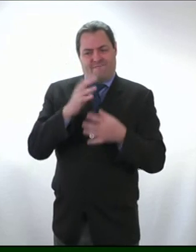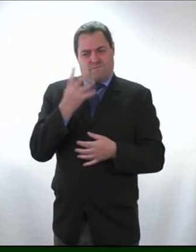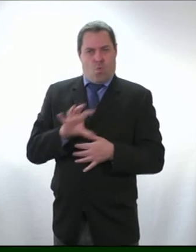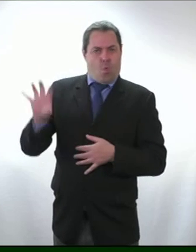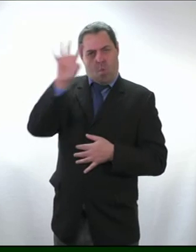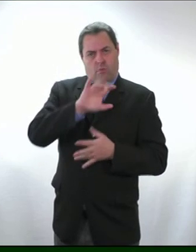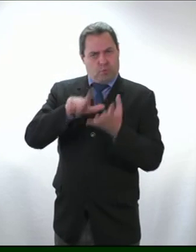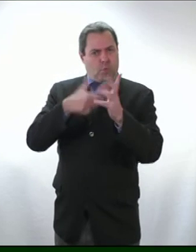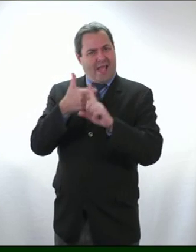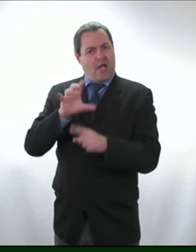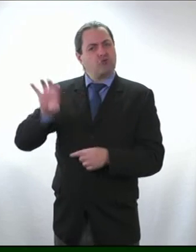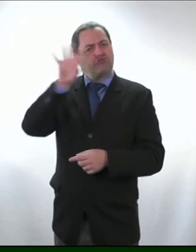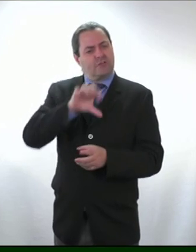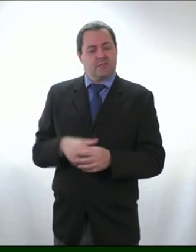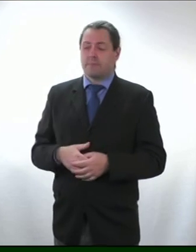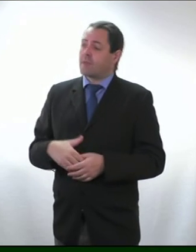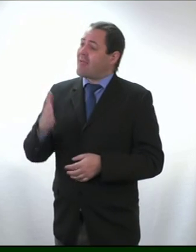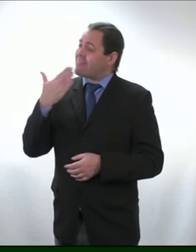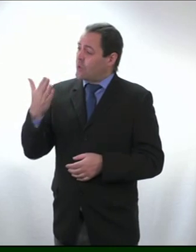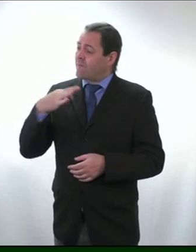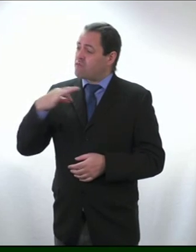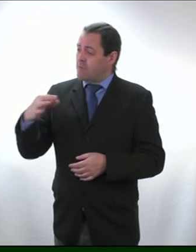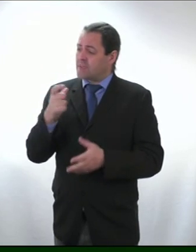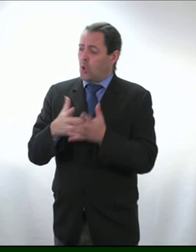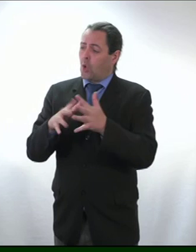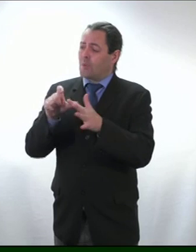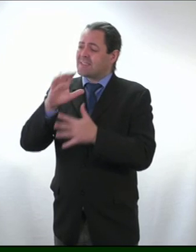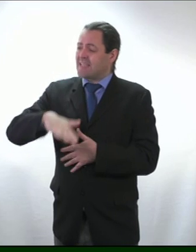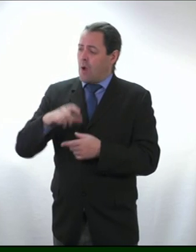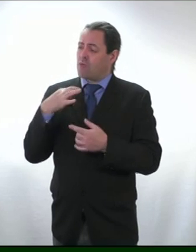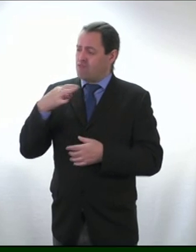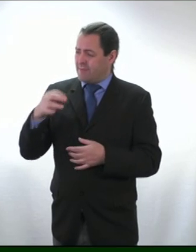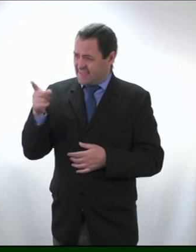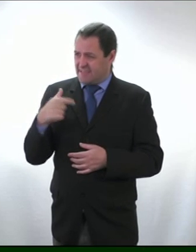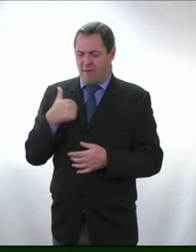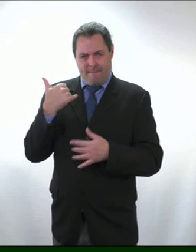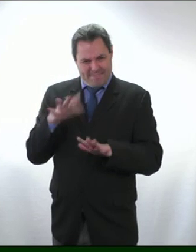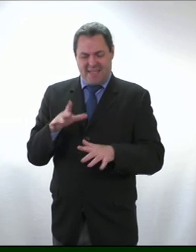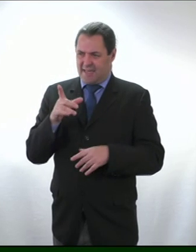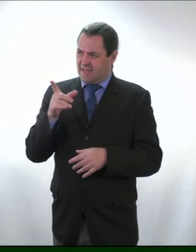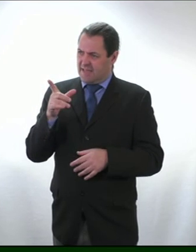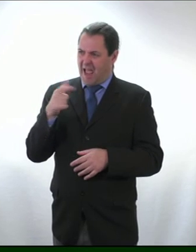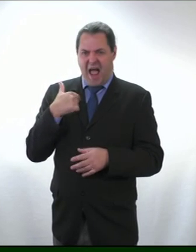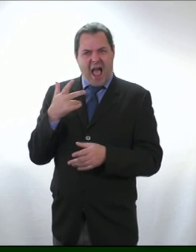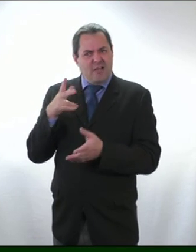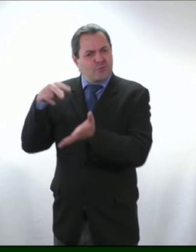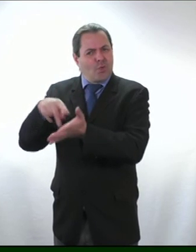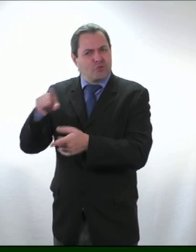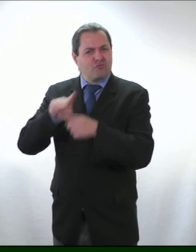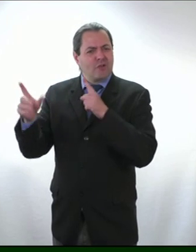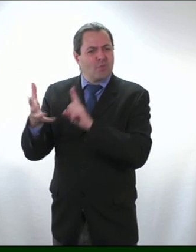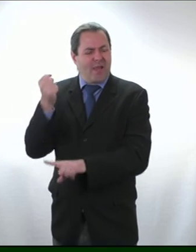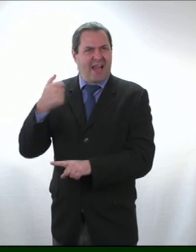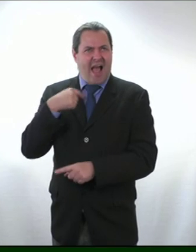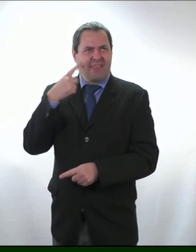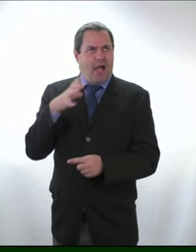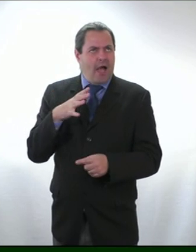I thank my hon. Friend, who represents a constituency that I once fought for—he represents it well, but I do not think I fought for it very well.